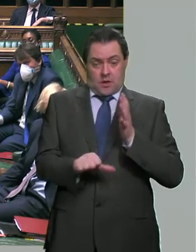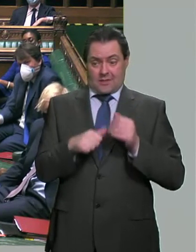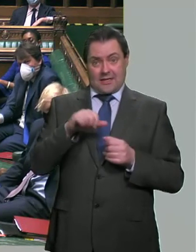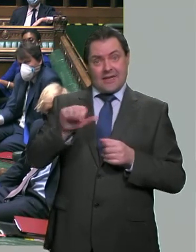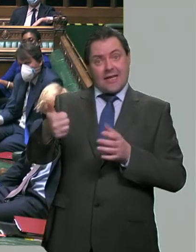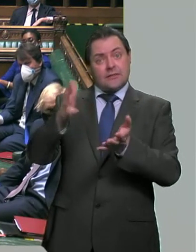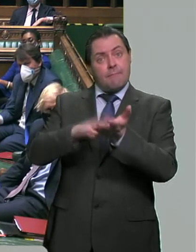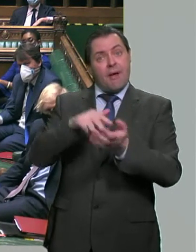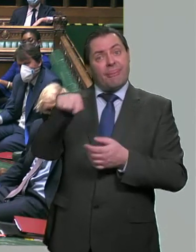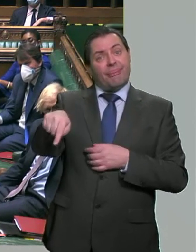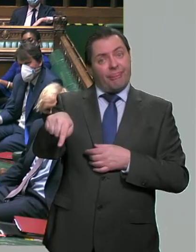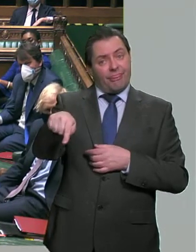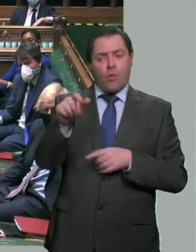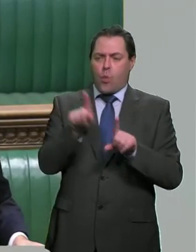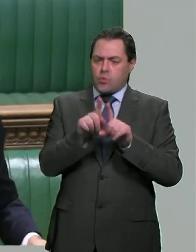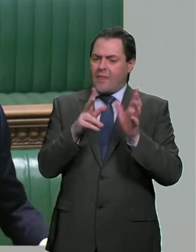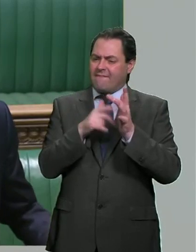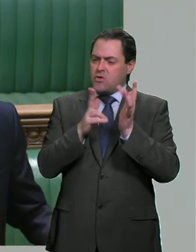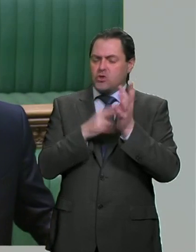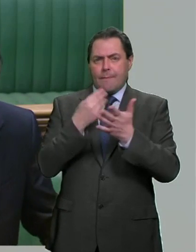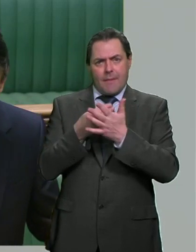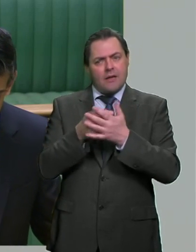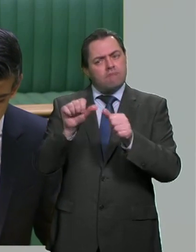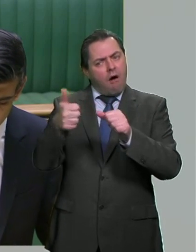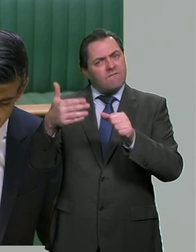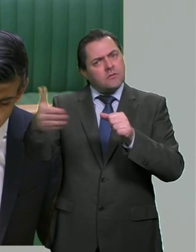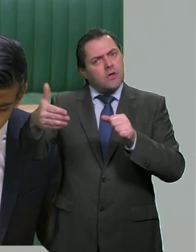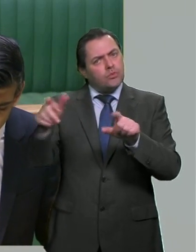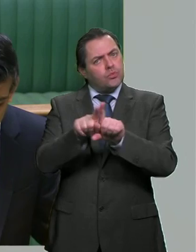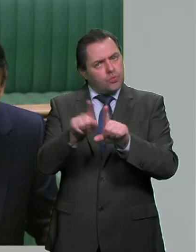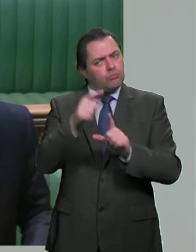I know that more, including Virgin Money, will follow shortly after.